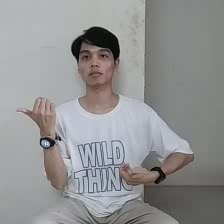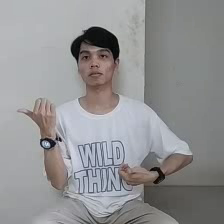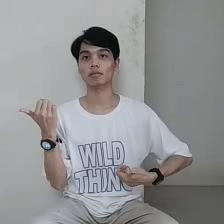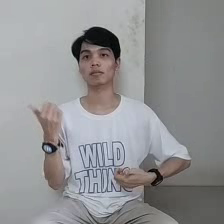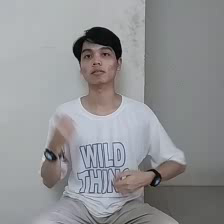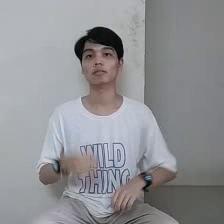Kết hôn